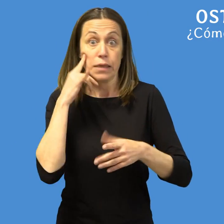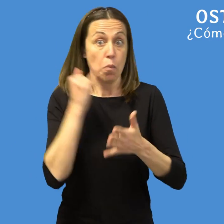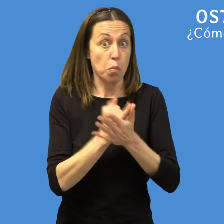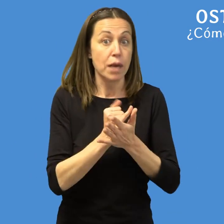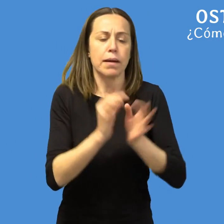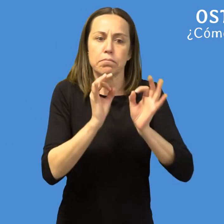probar